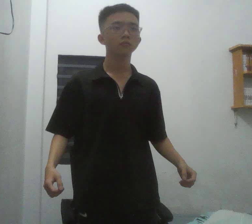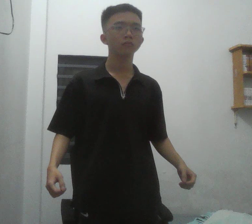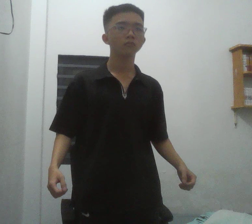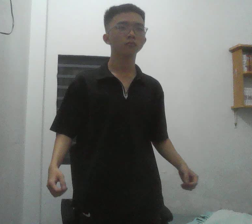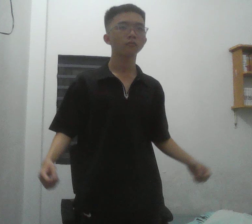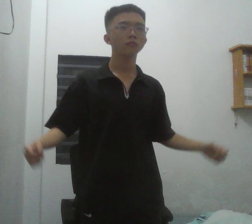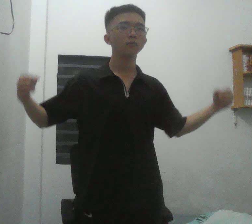minh khoe